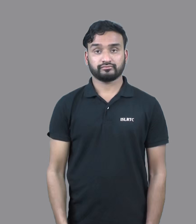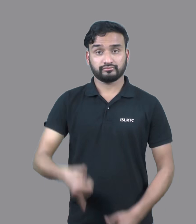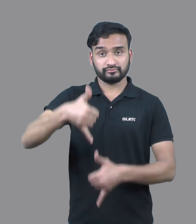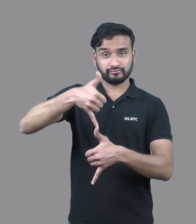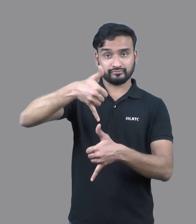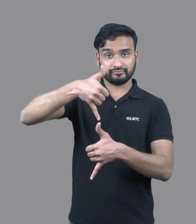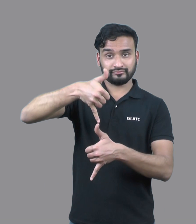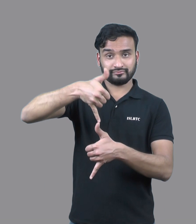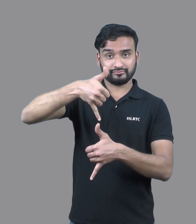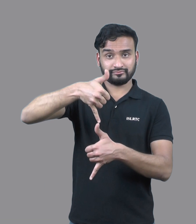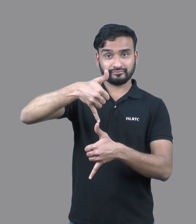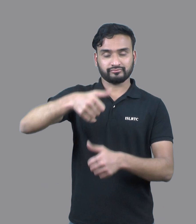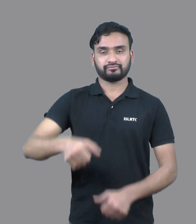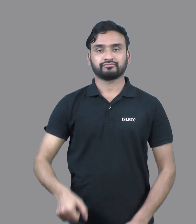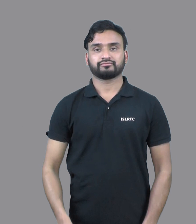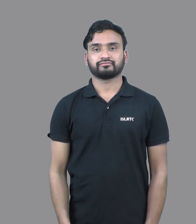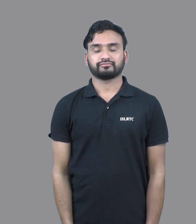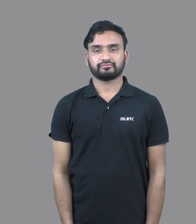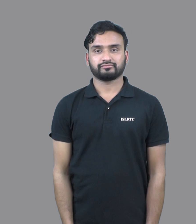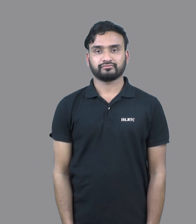Tall